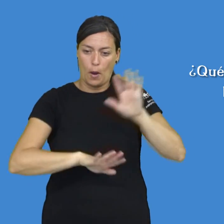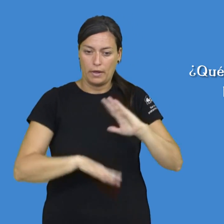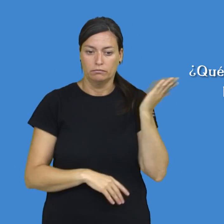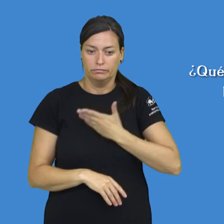afectar